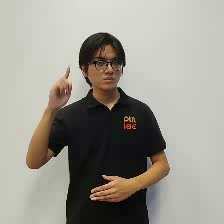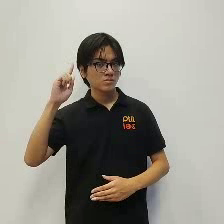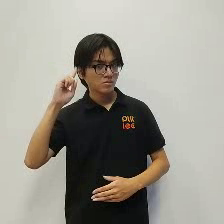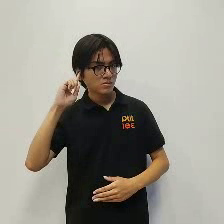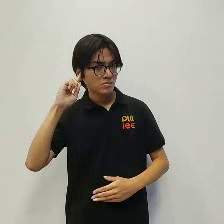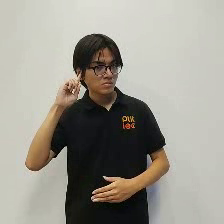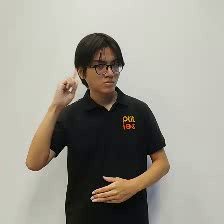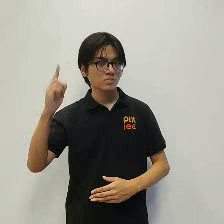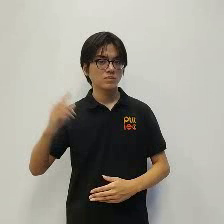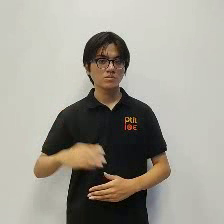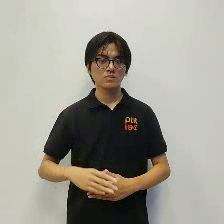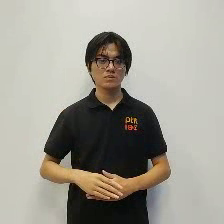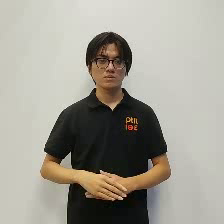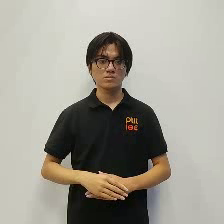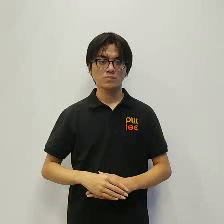Nghe